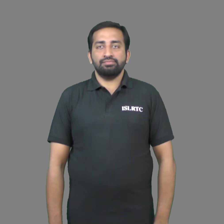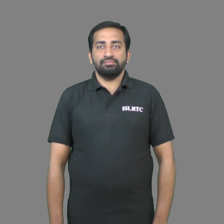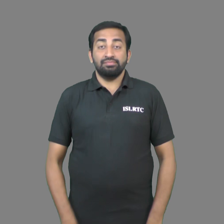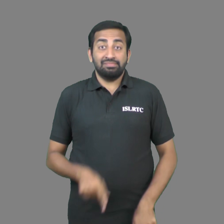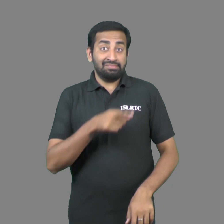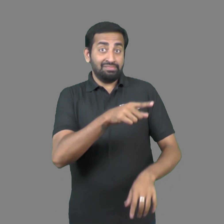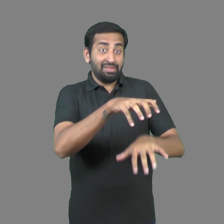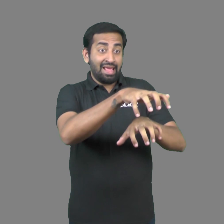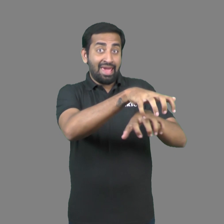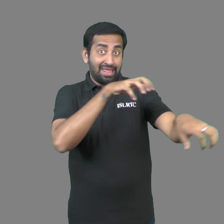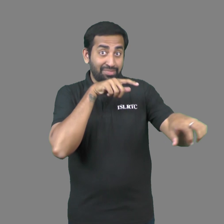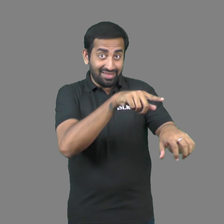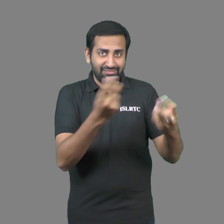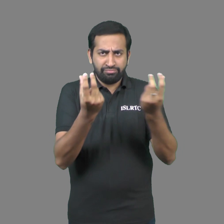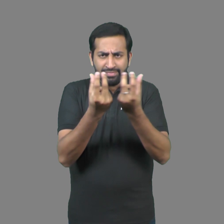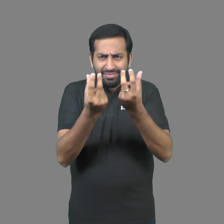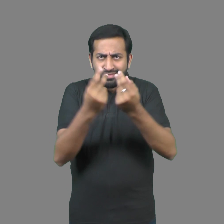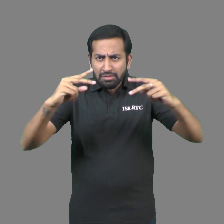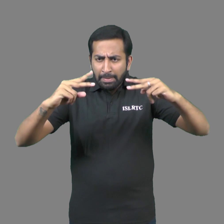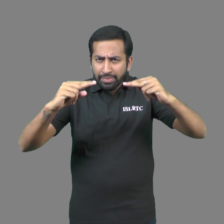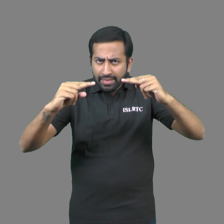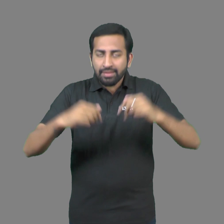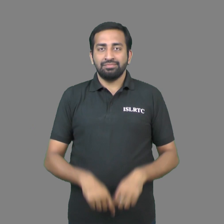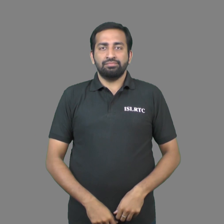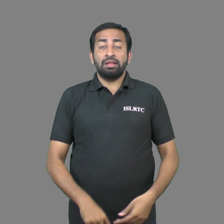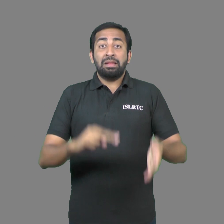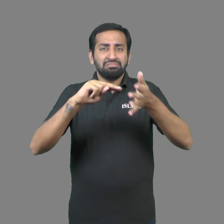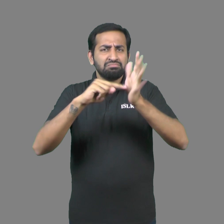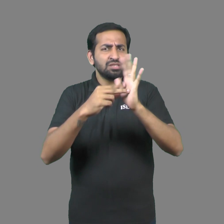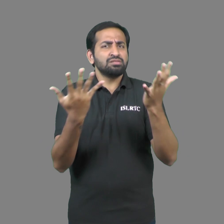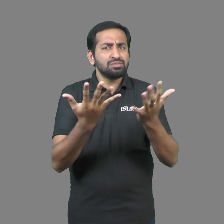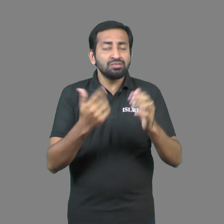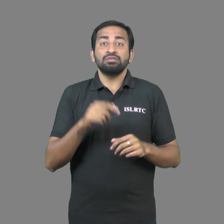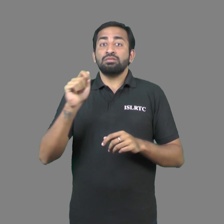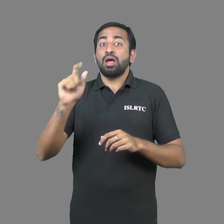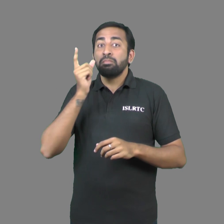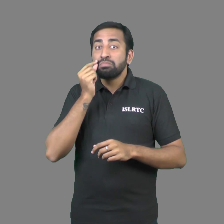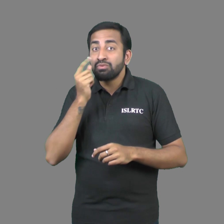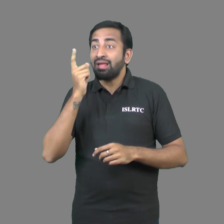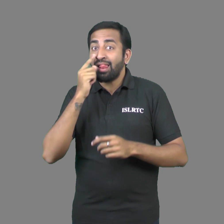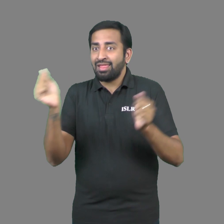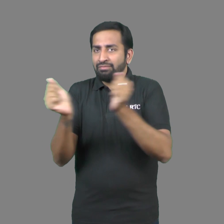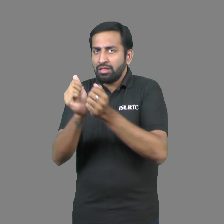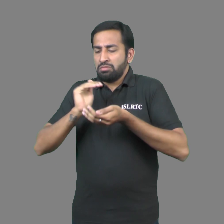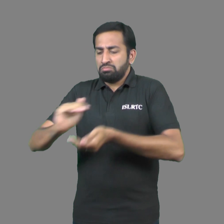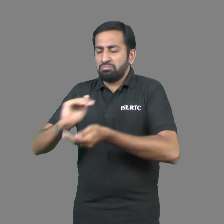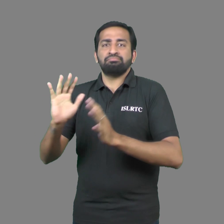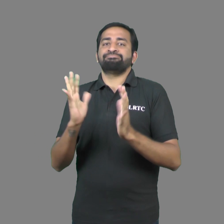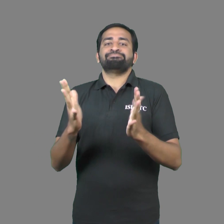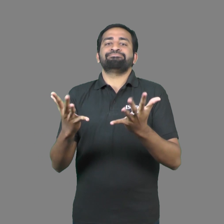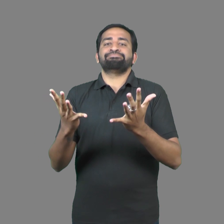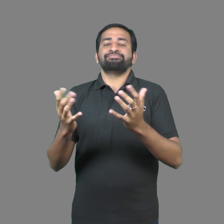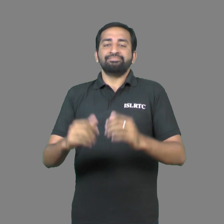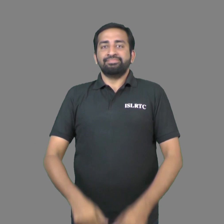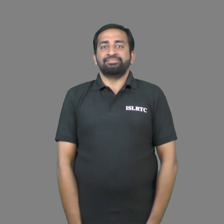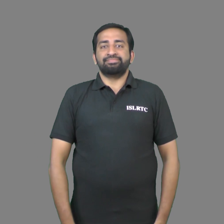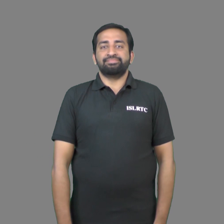Geld Neuter